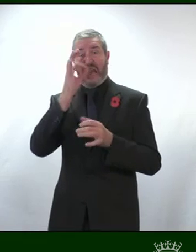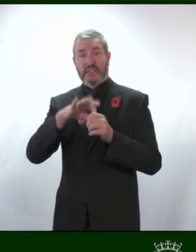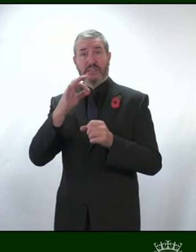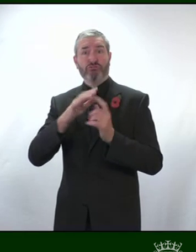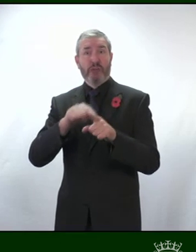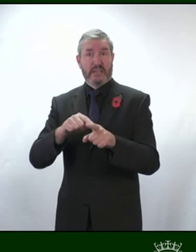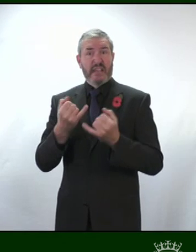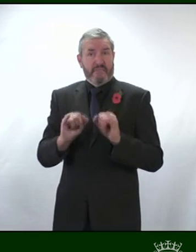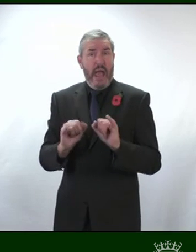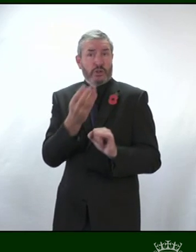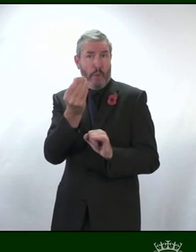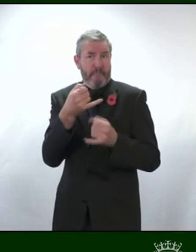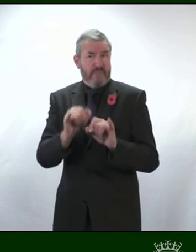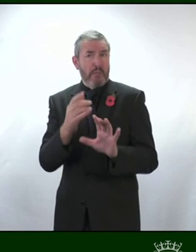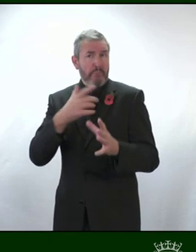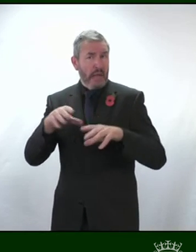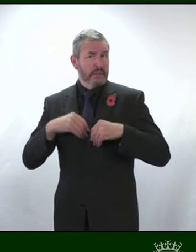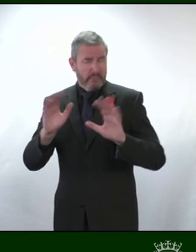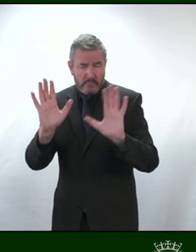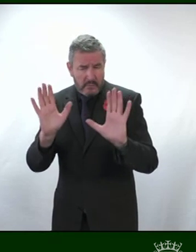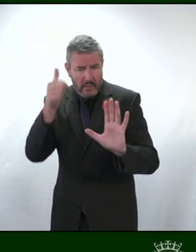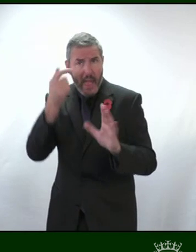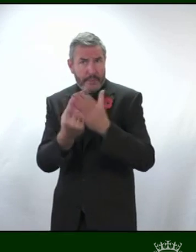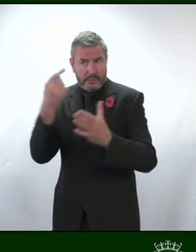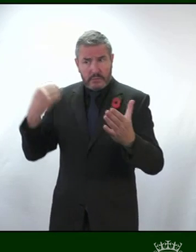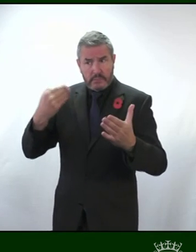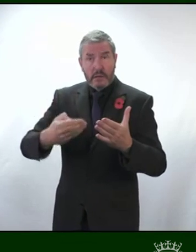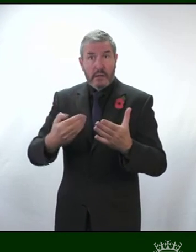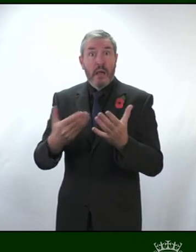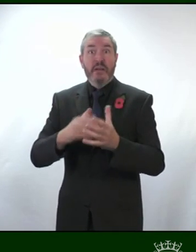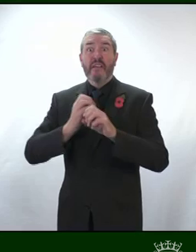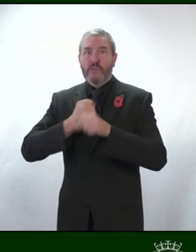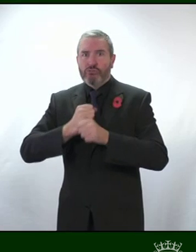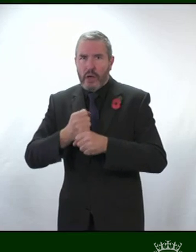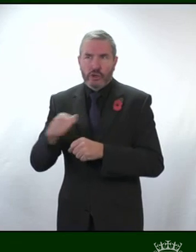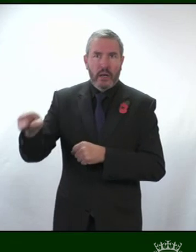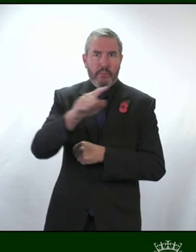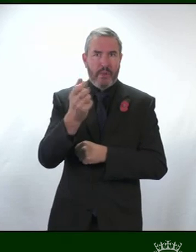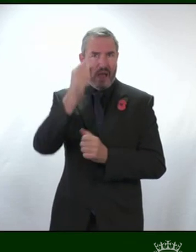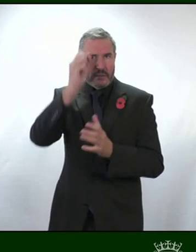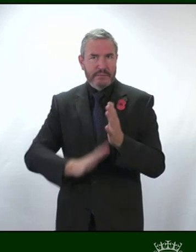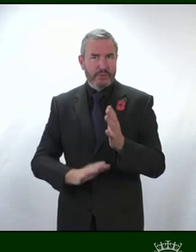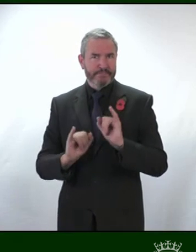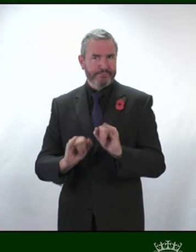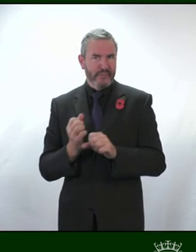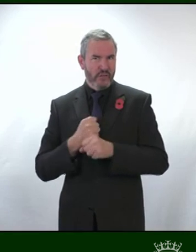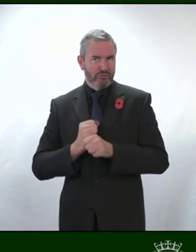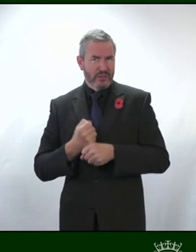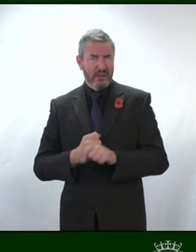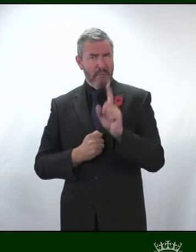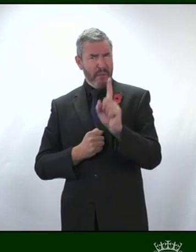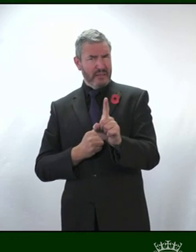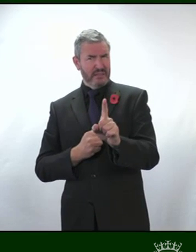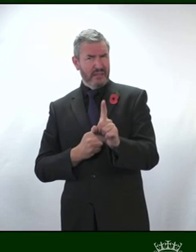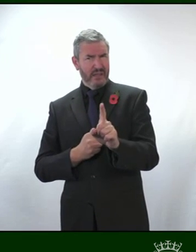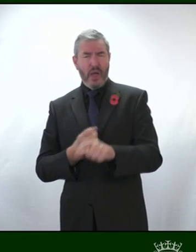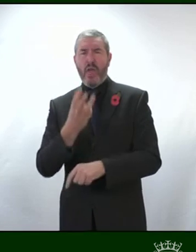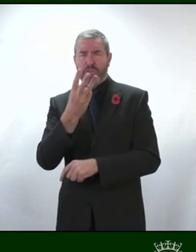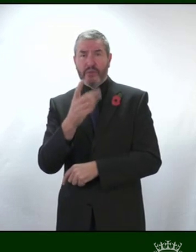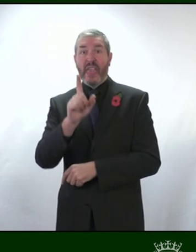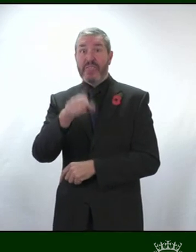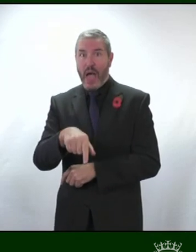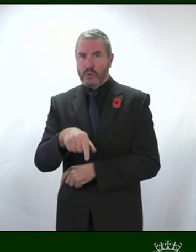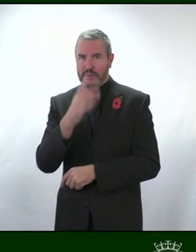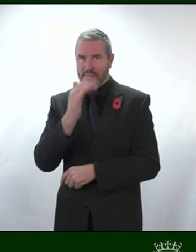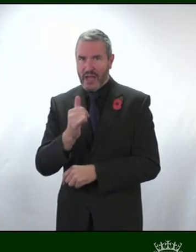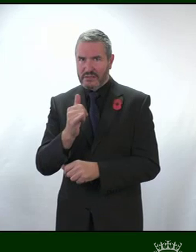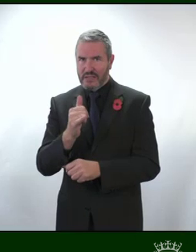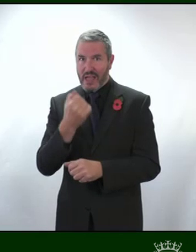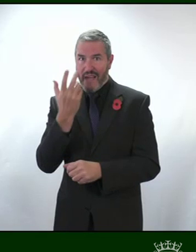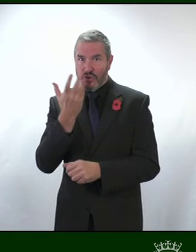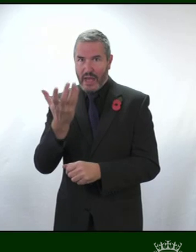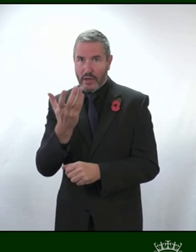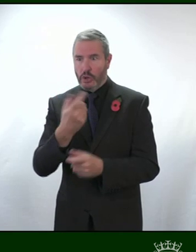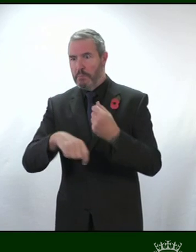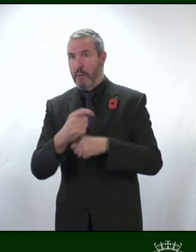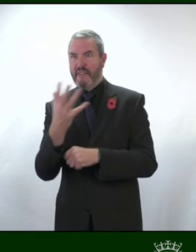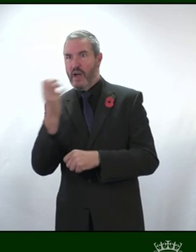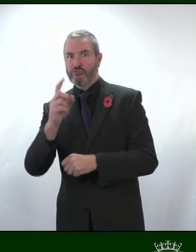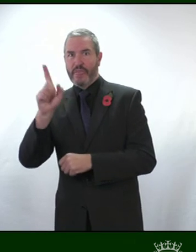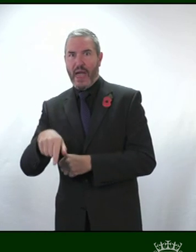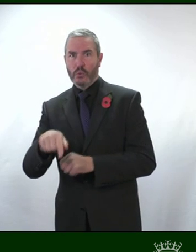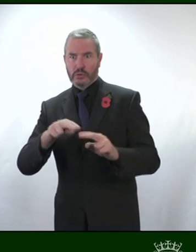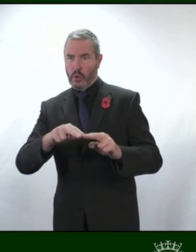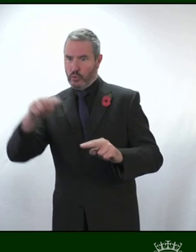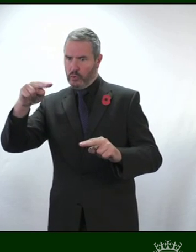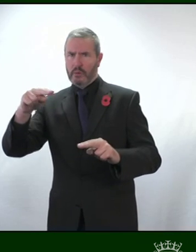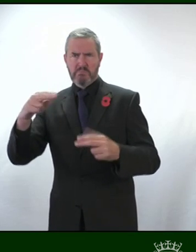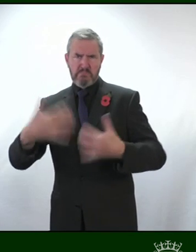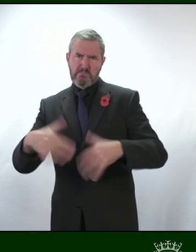Of course I am, and of course I take full responsibility for the frustrations people have experienced with that system, but to go from 3,000 tests a day, 2,000 tests a day to 500,000 is a quite remarkable feat.